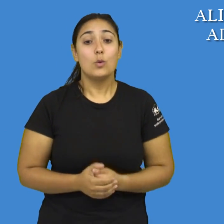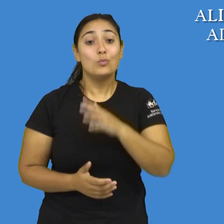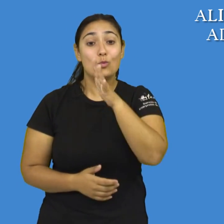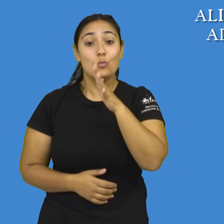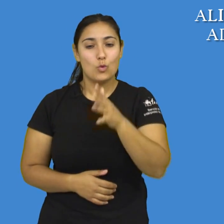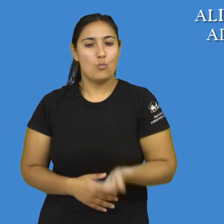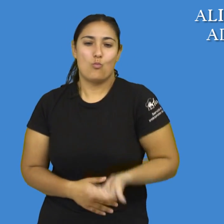motivo